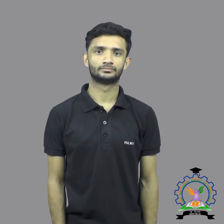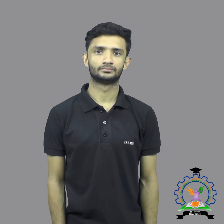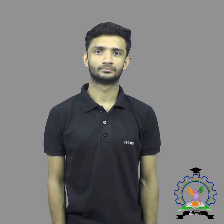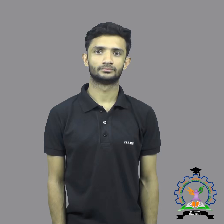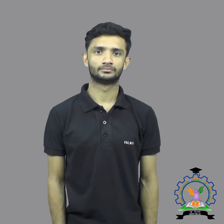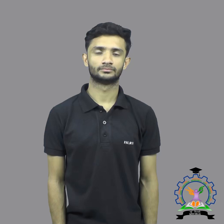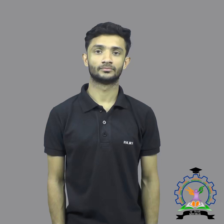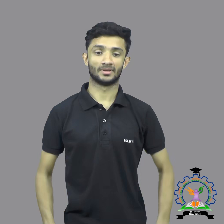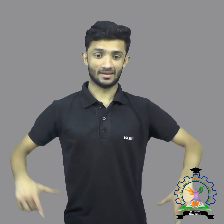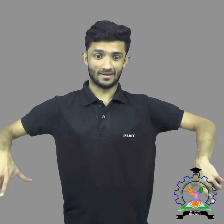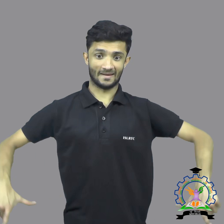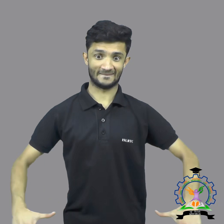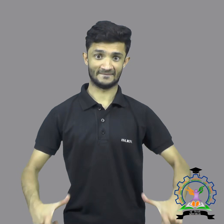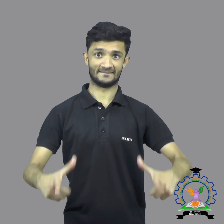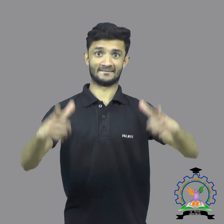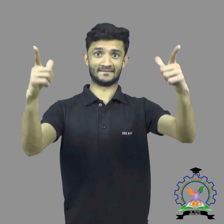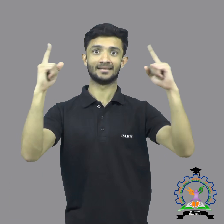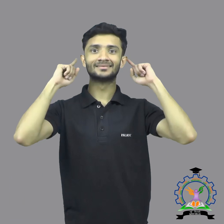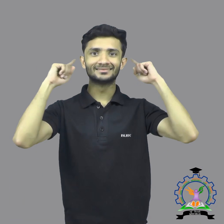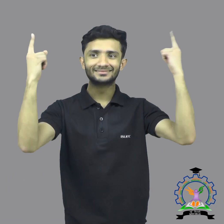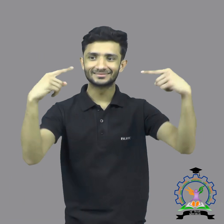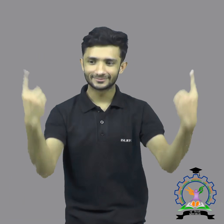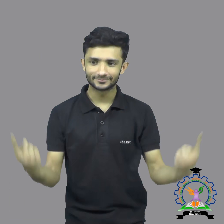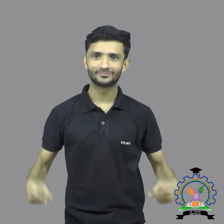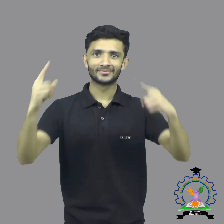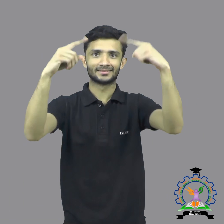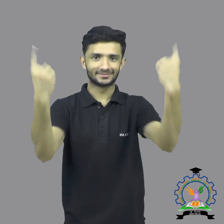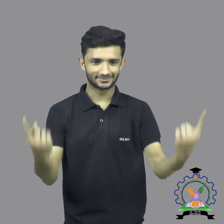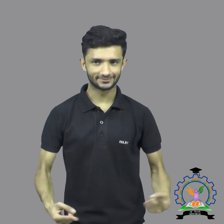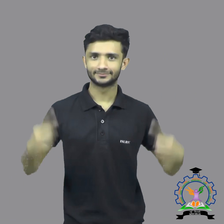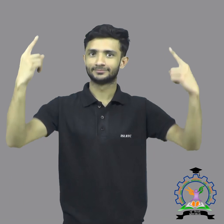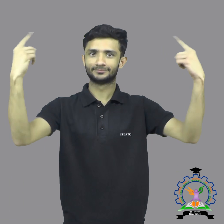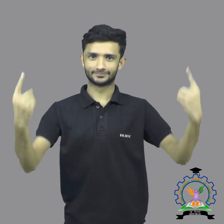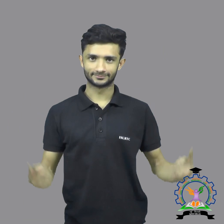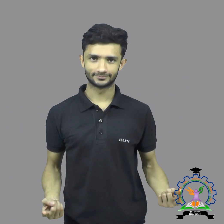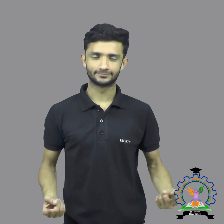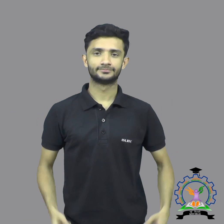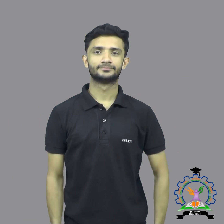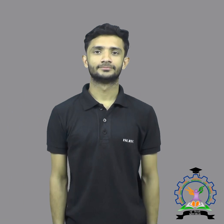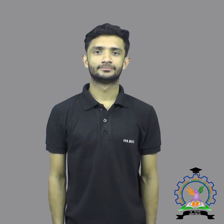Banyan